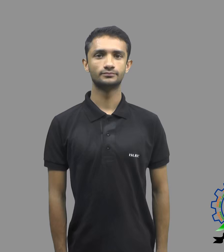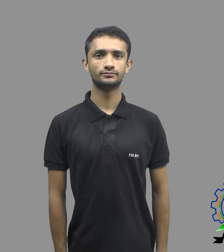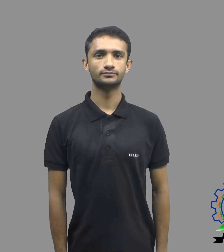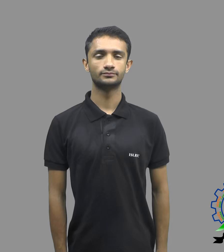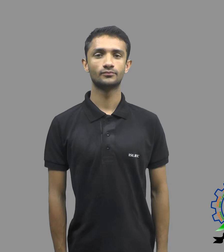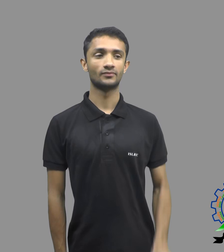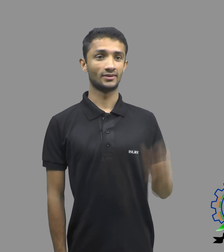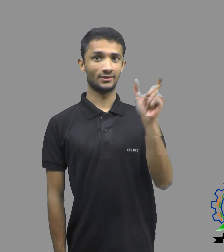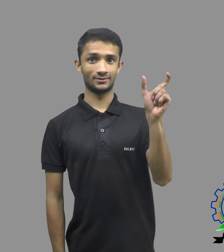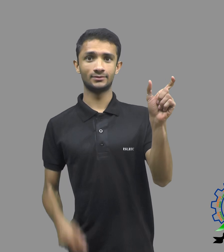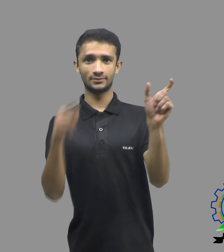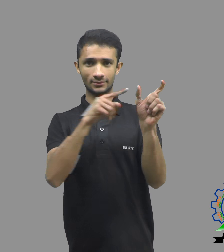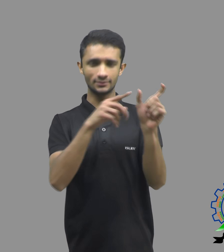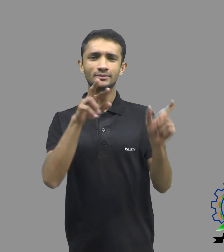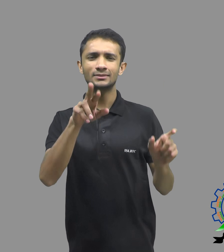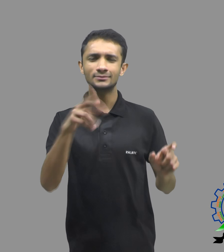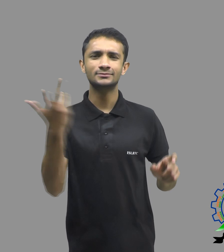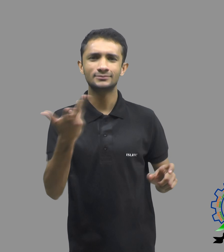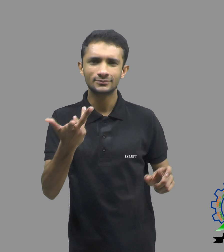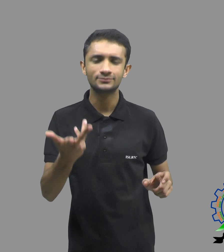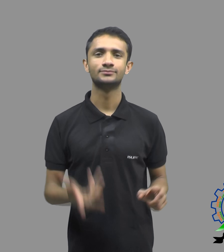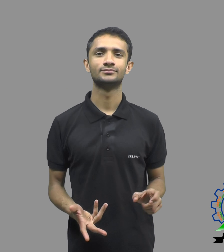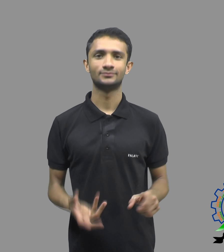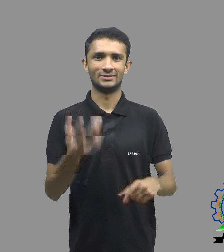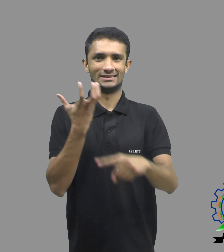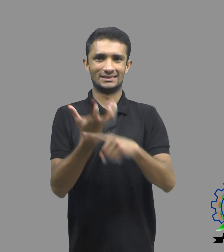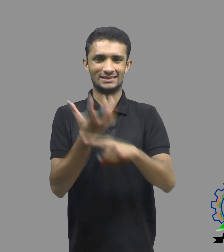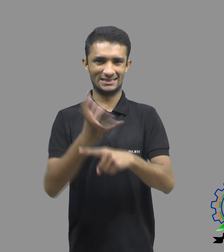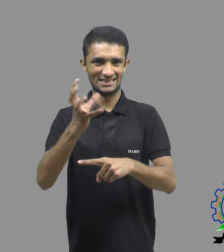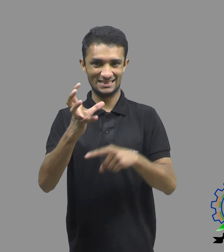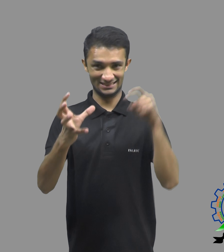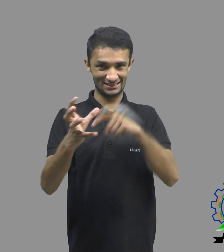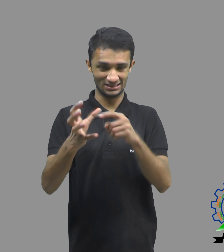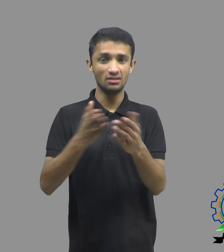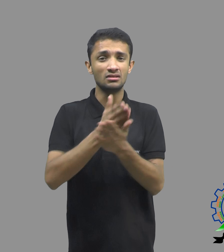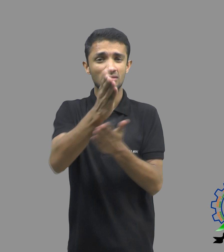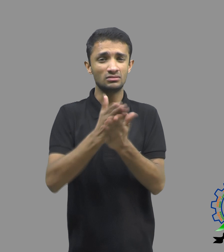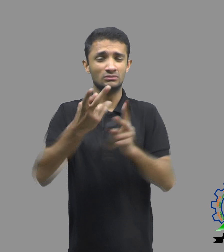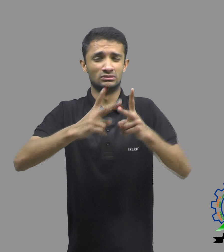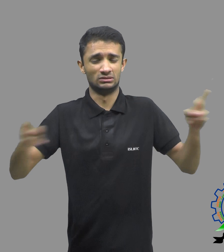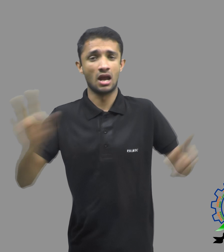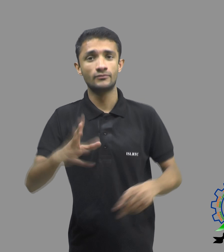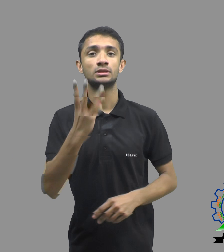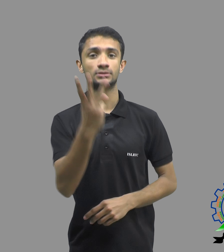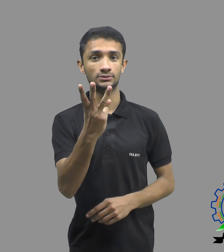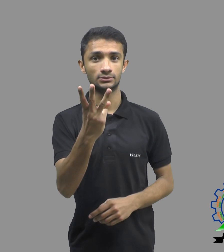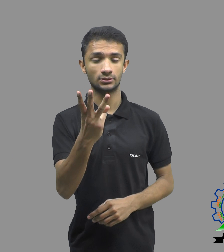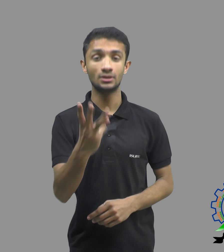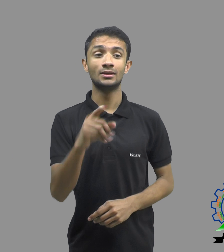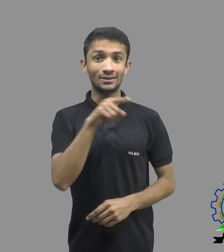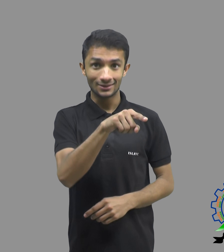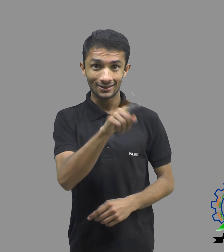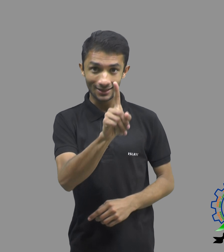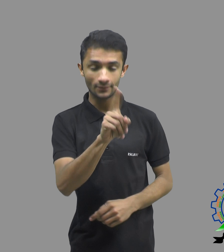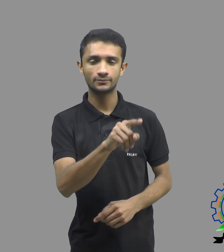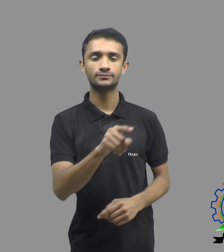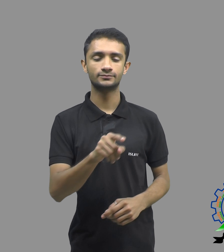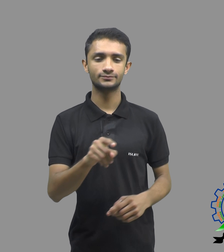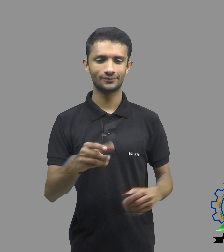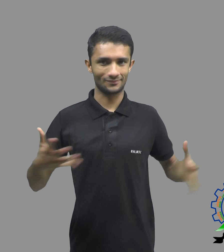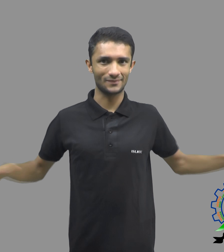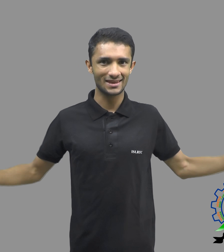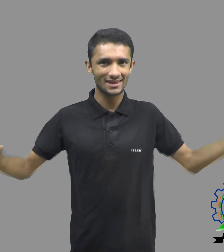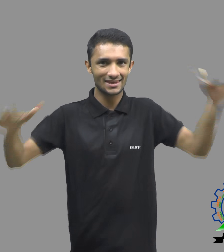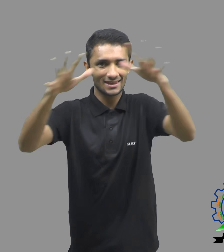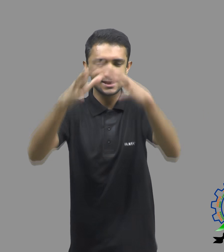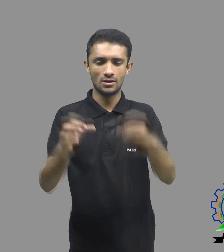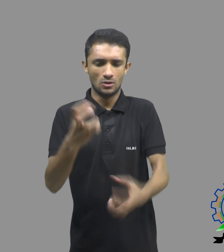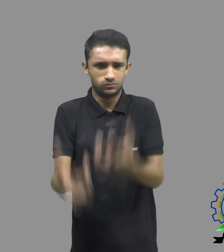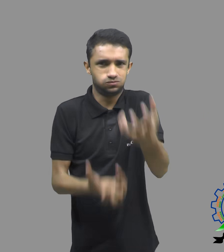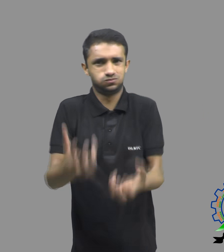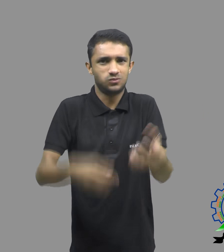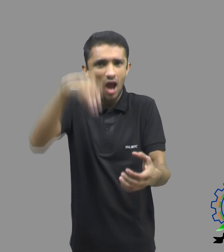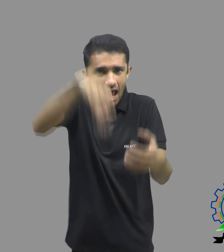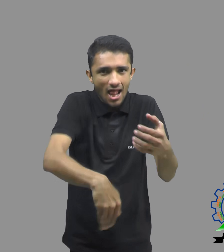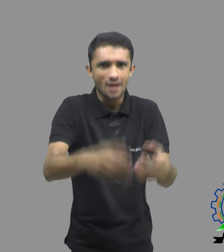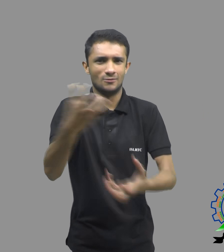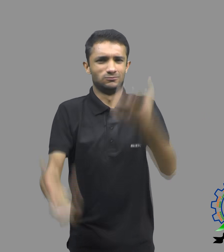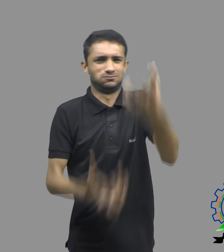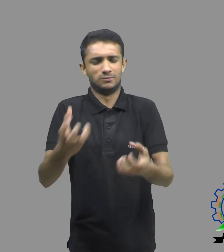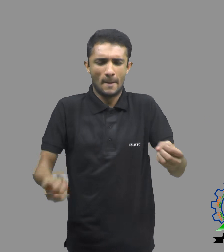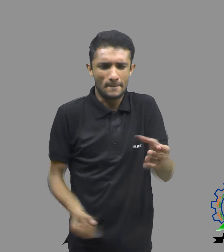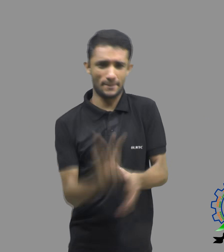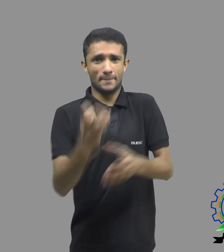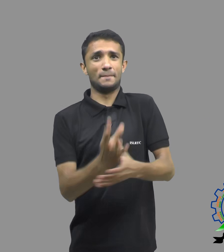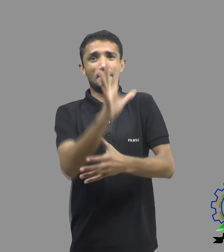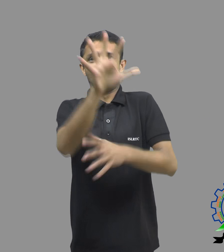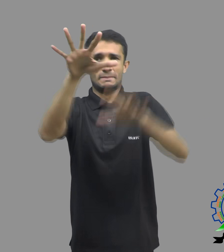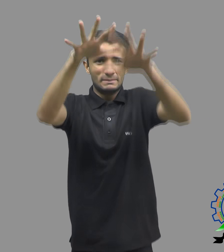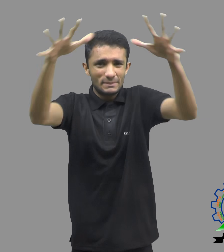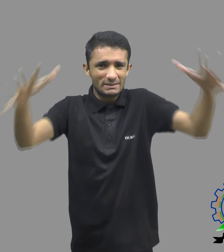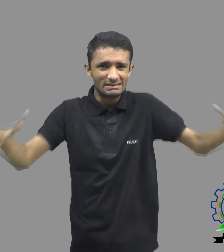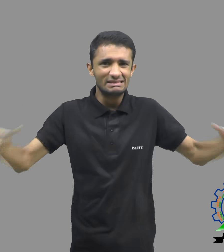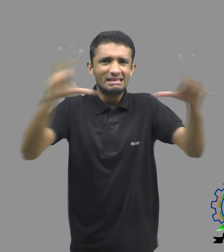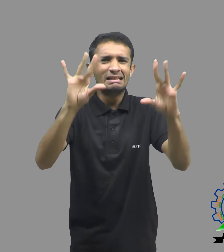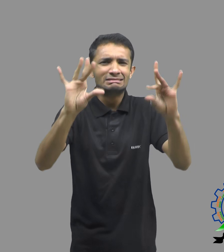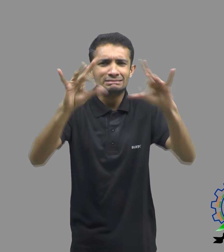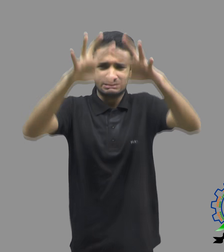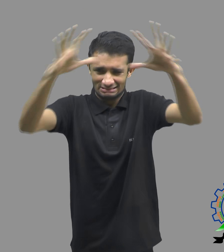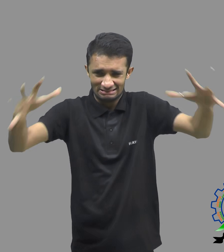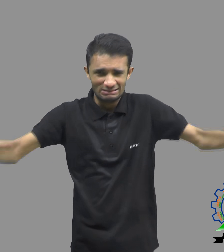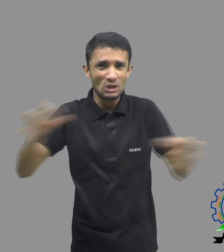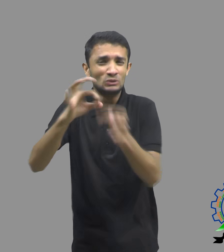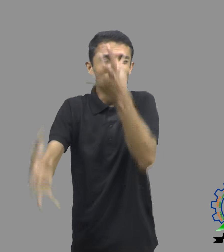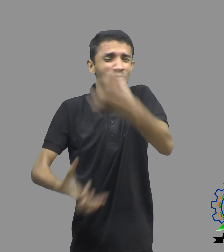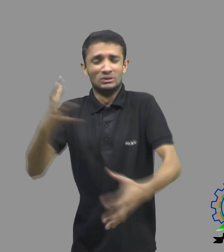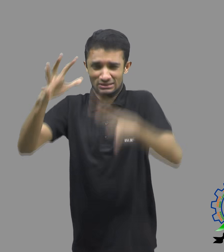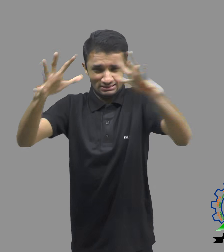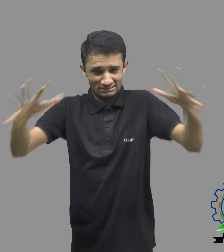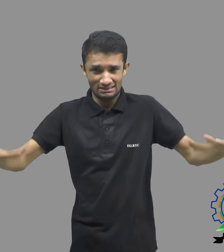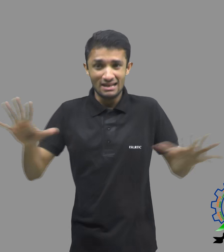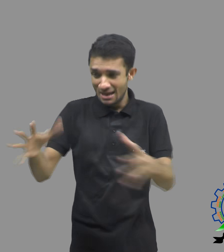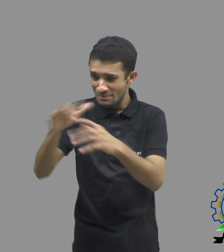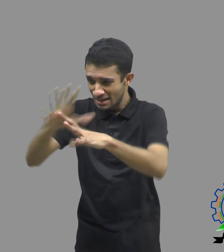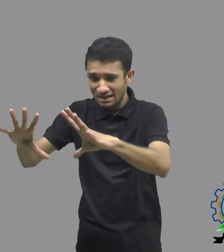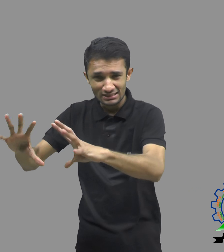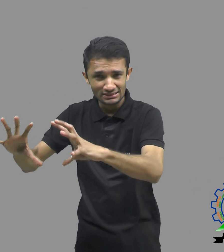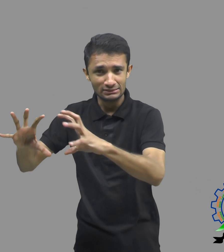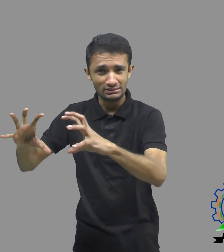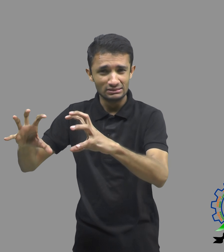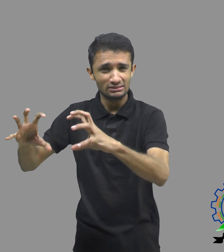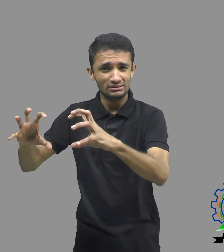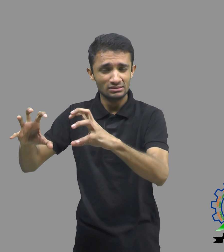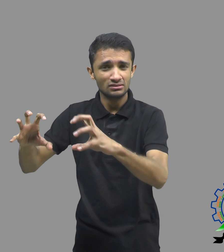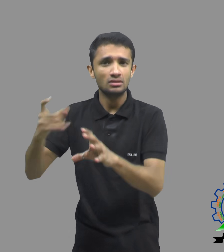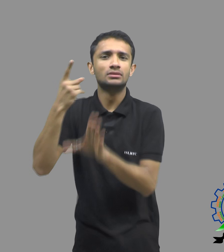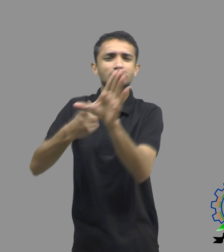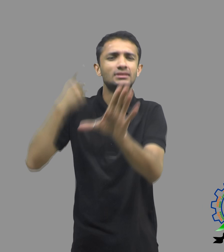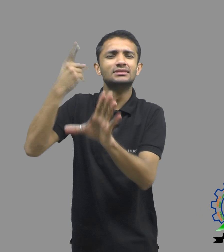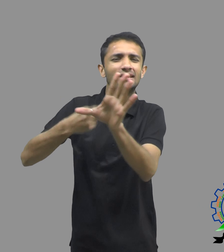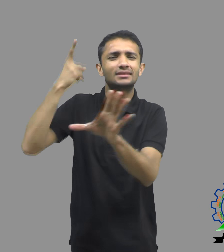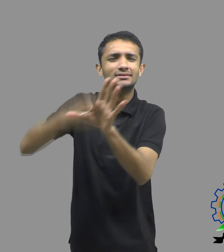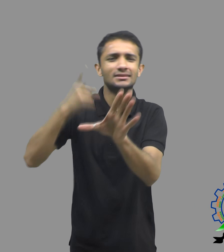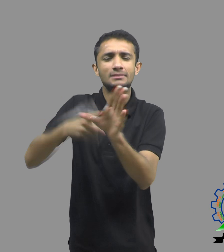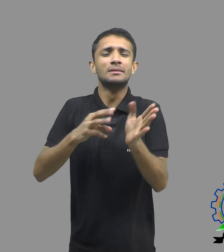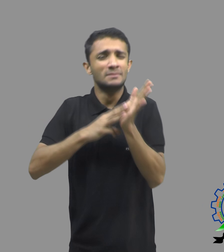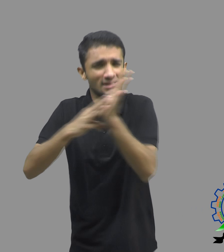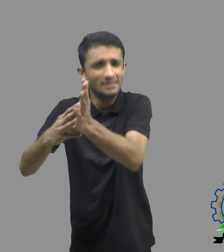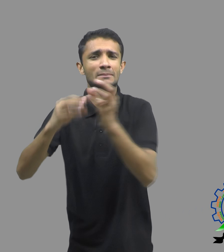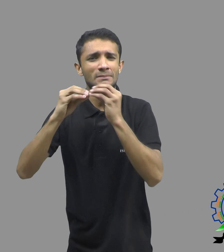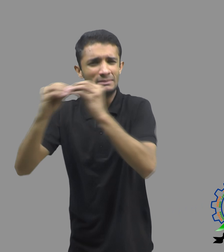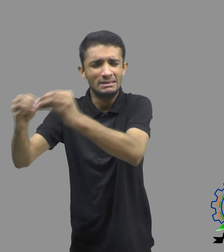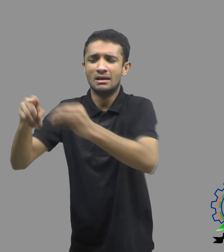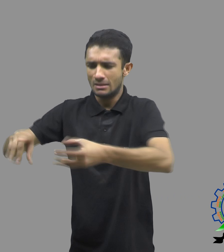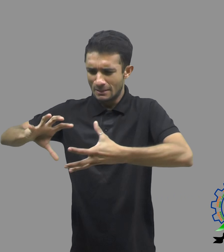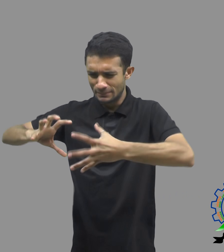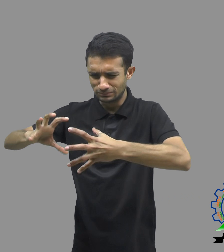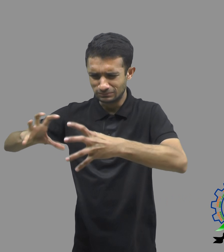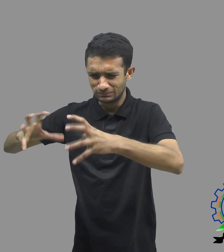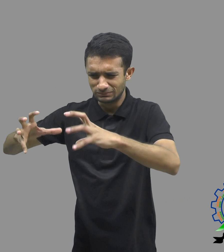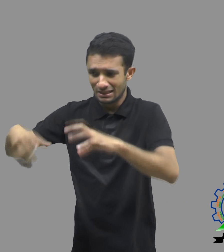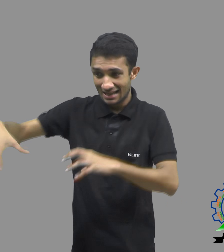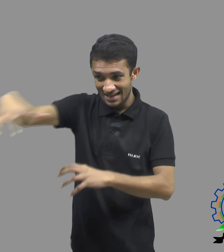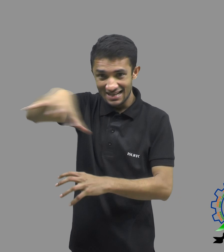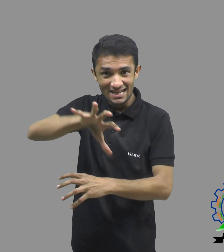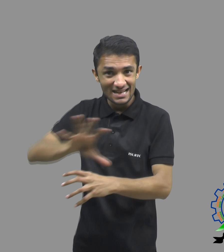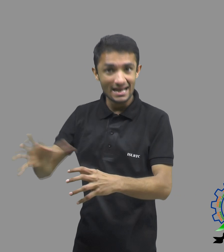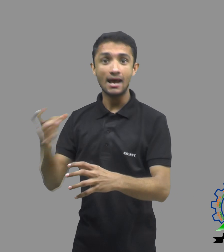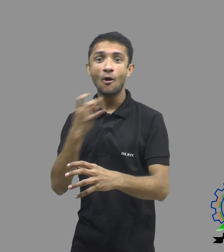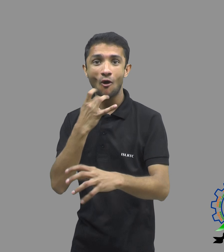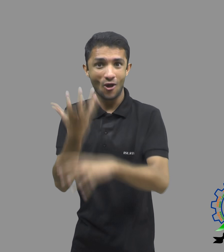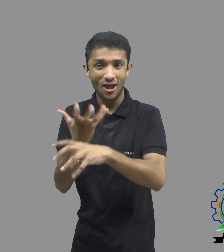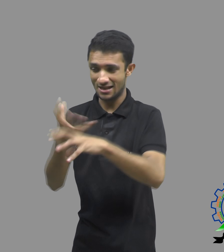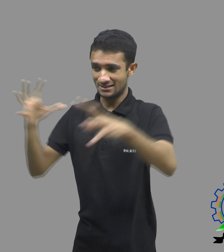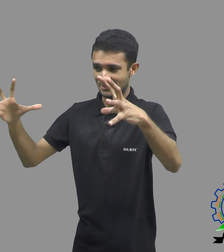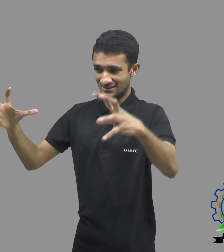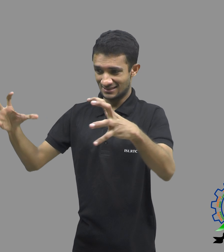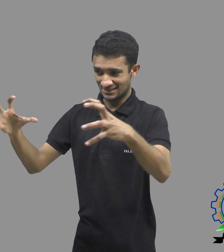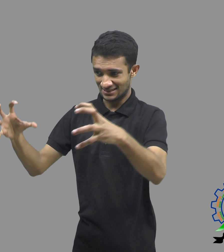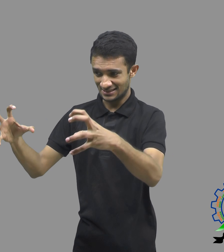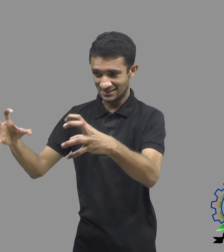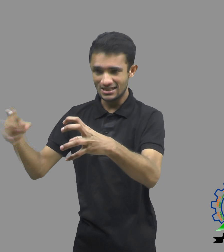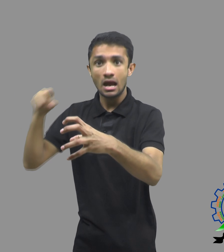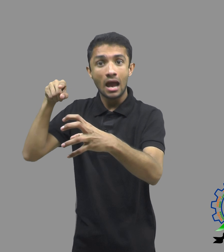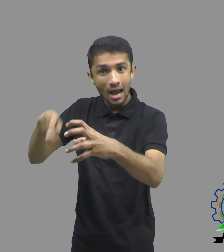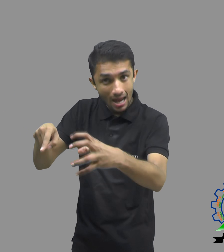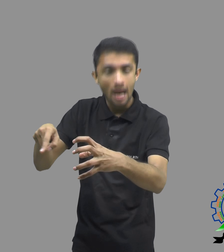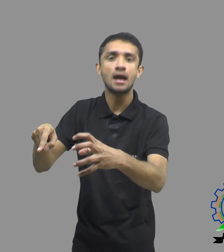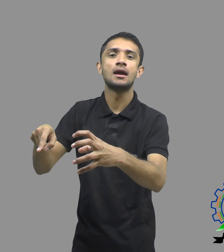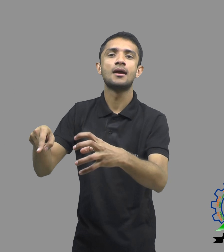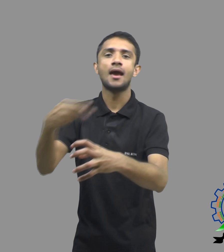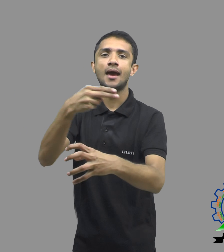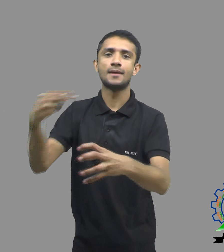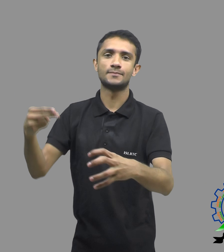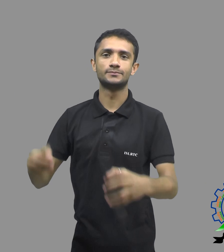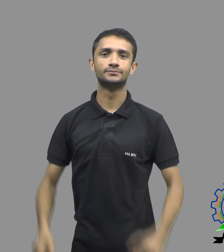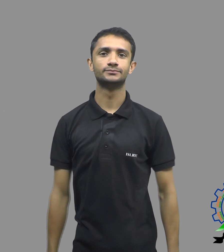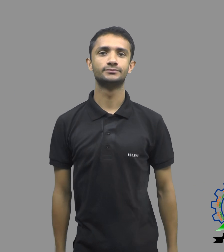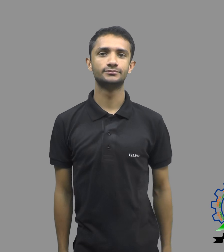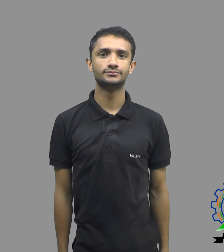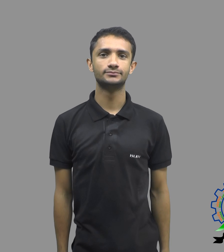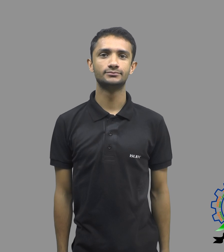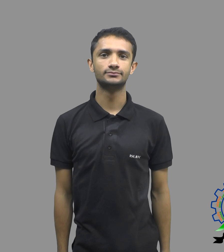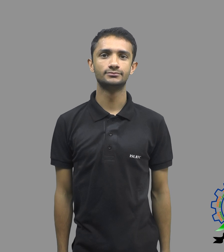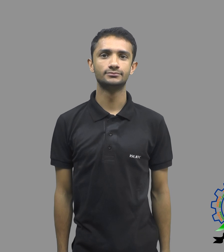Igneous Rocks